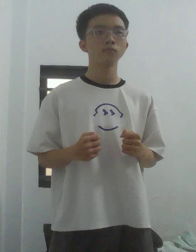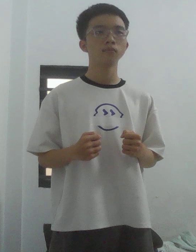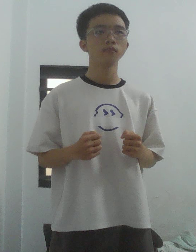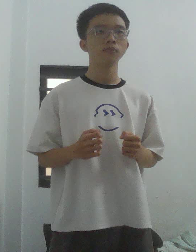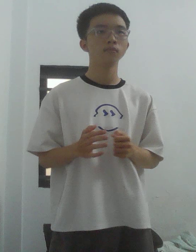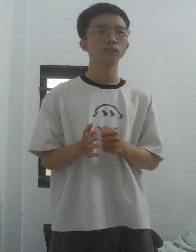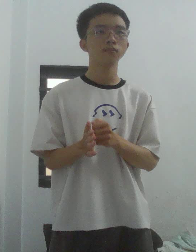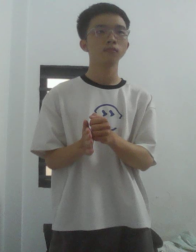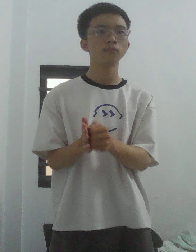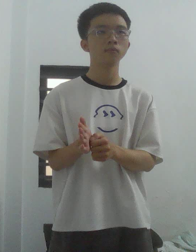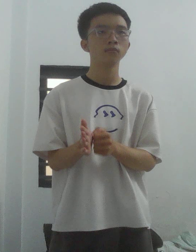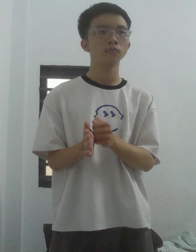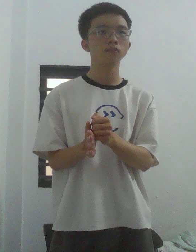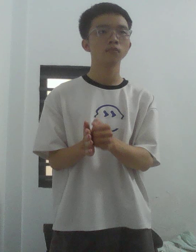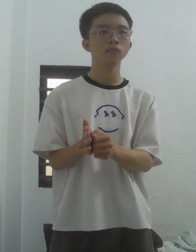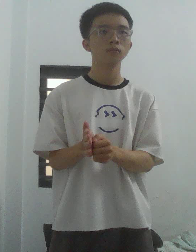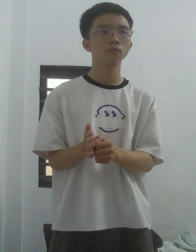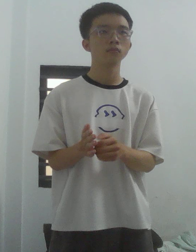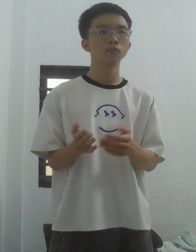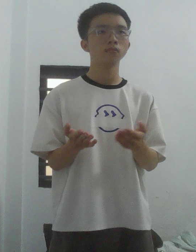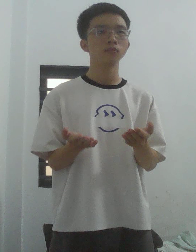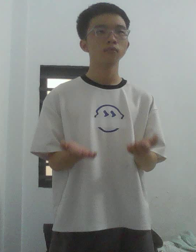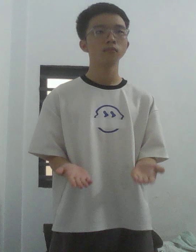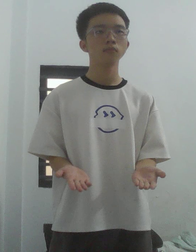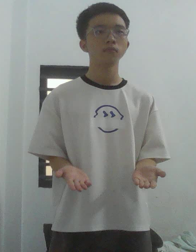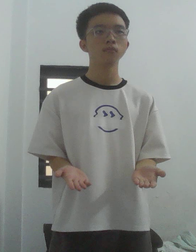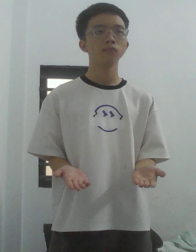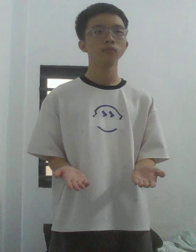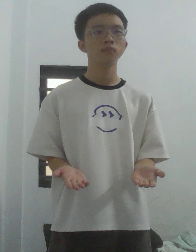thang nay